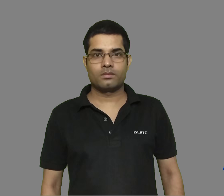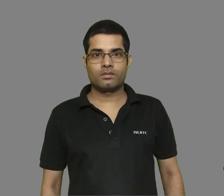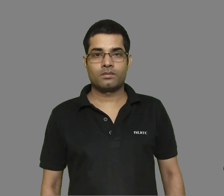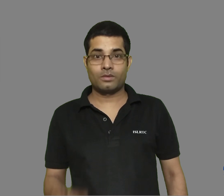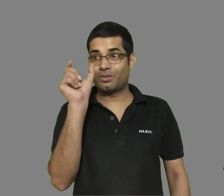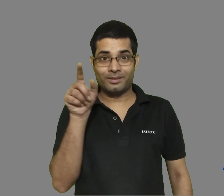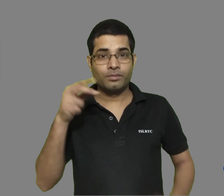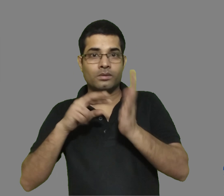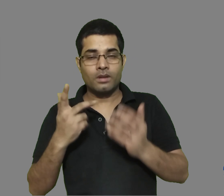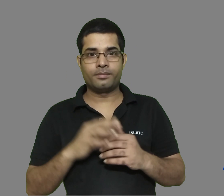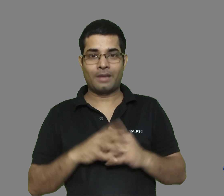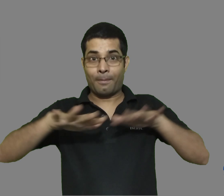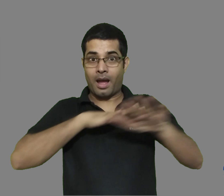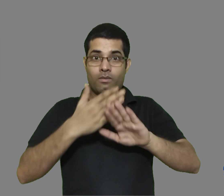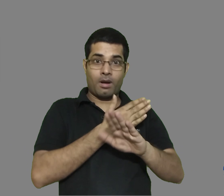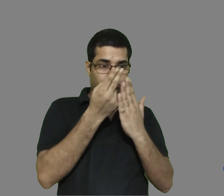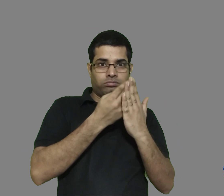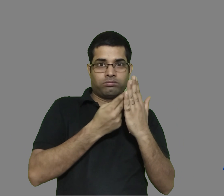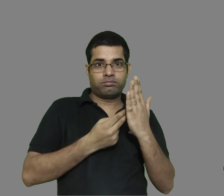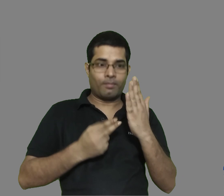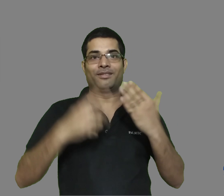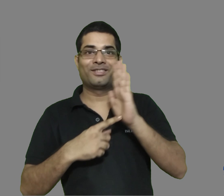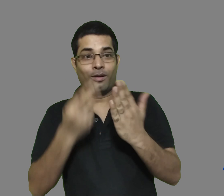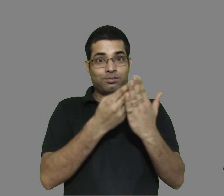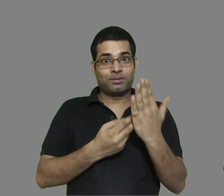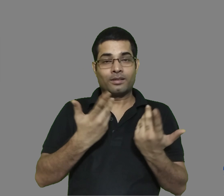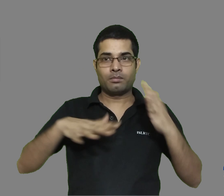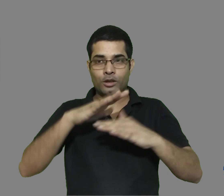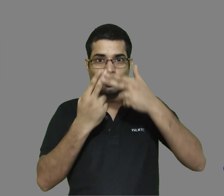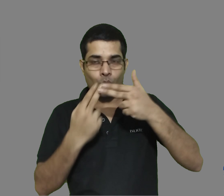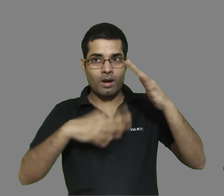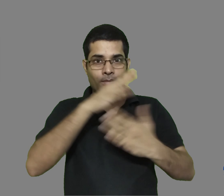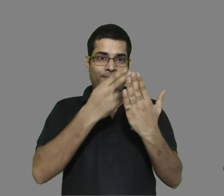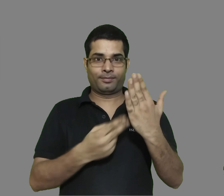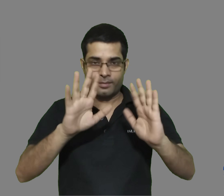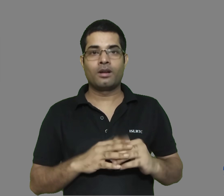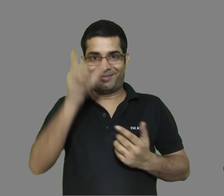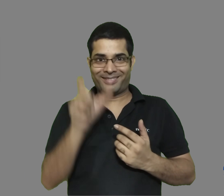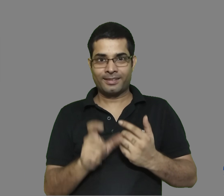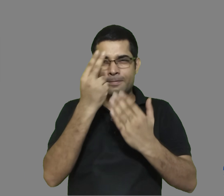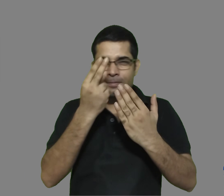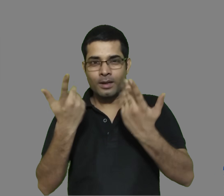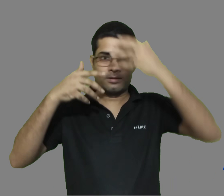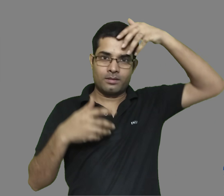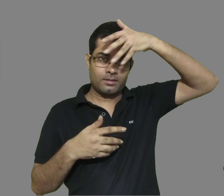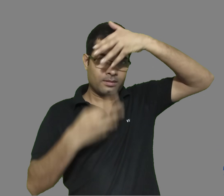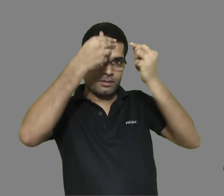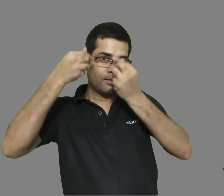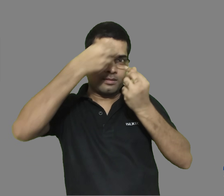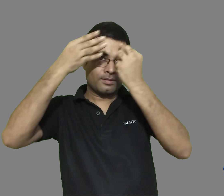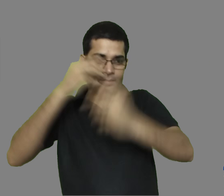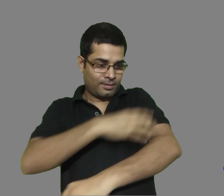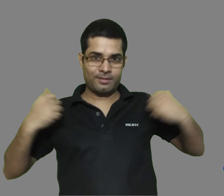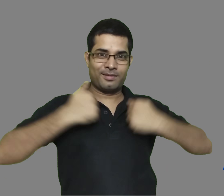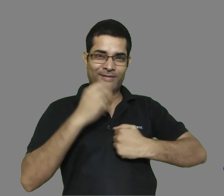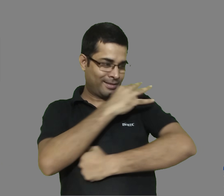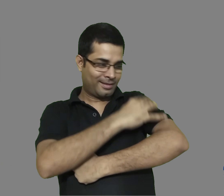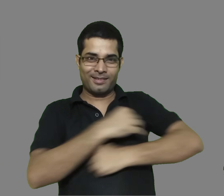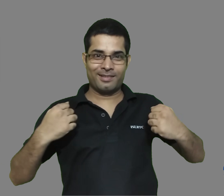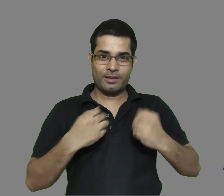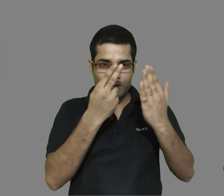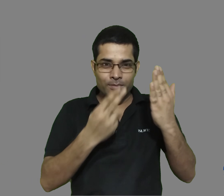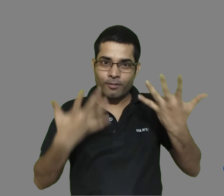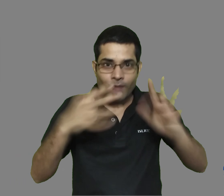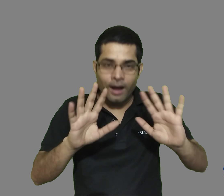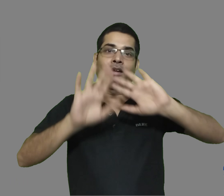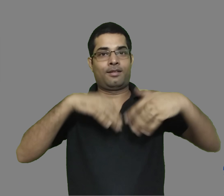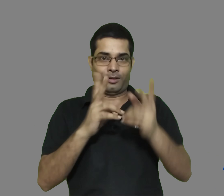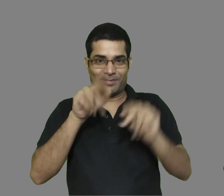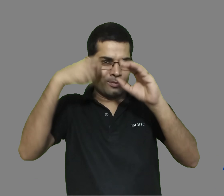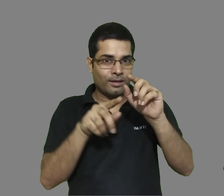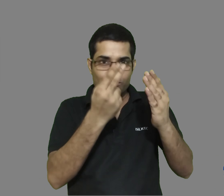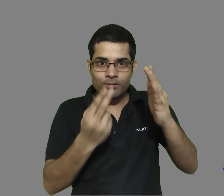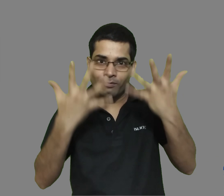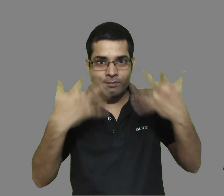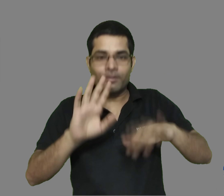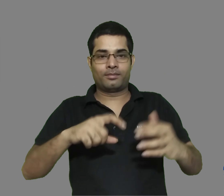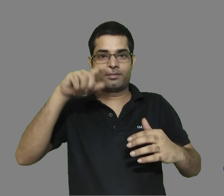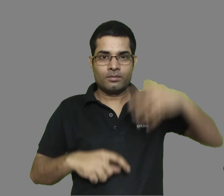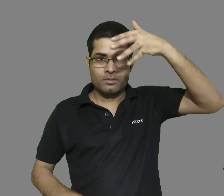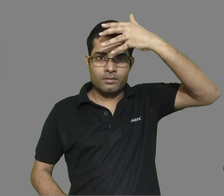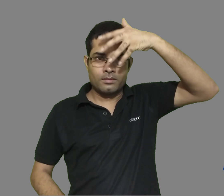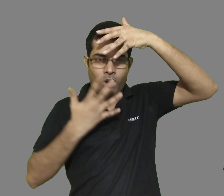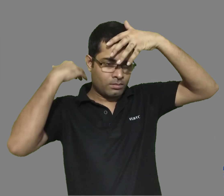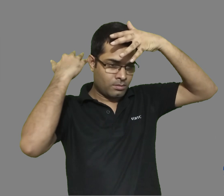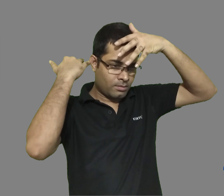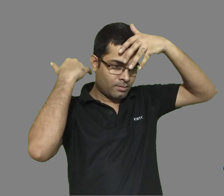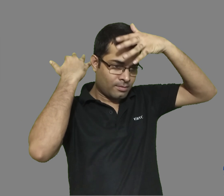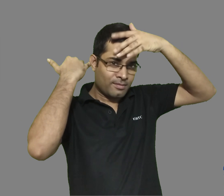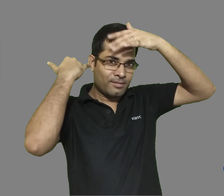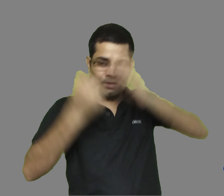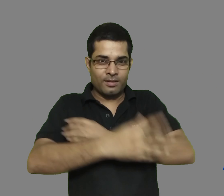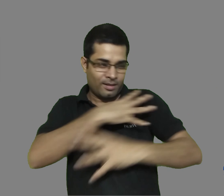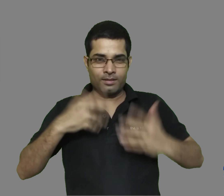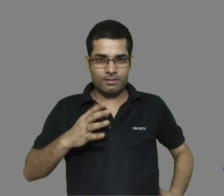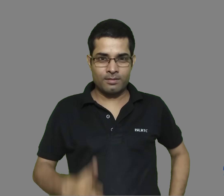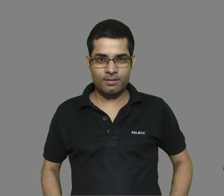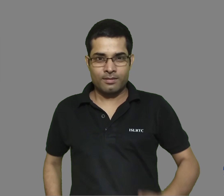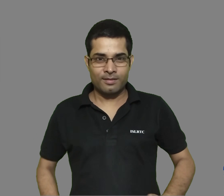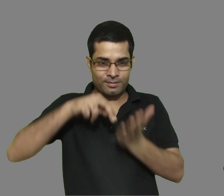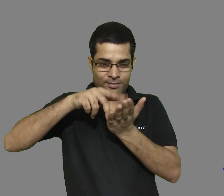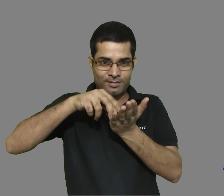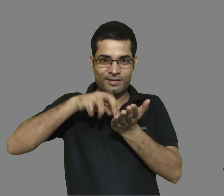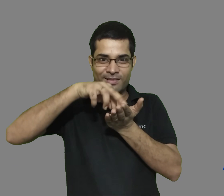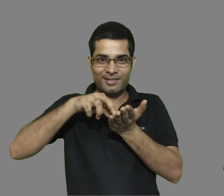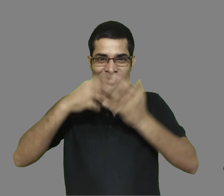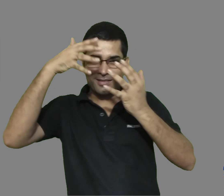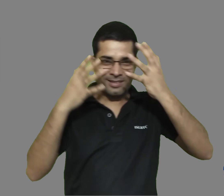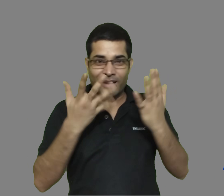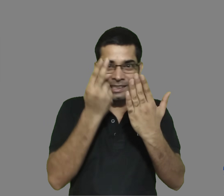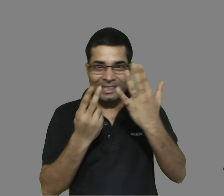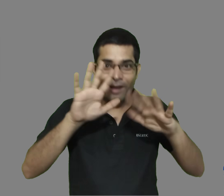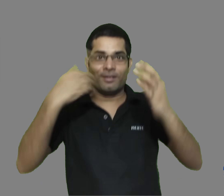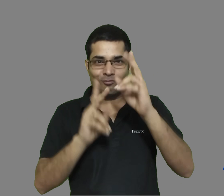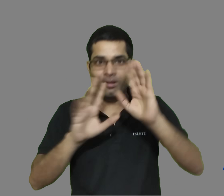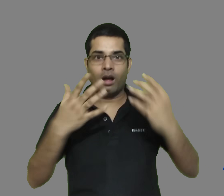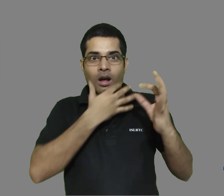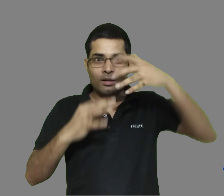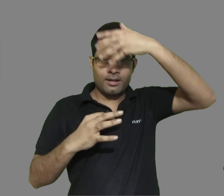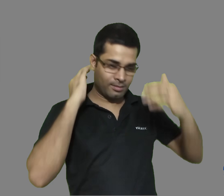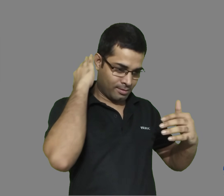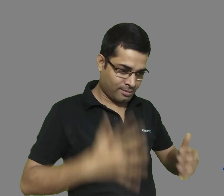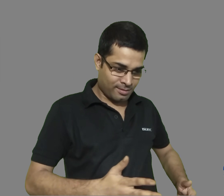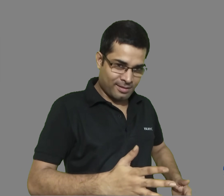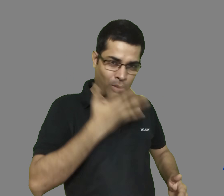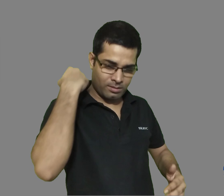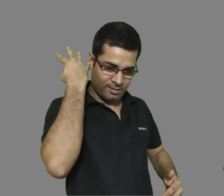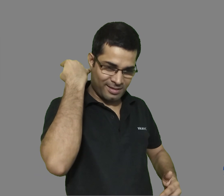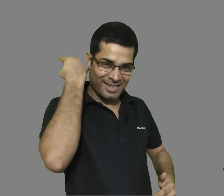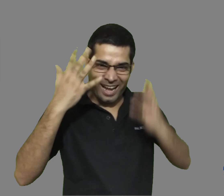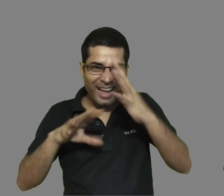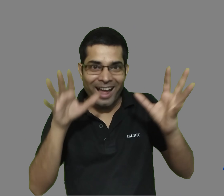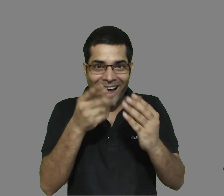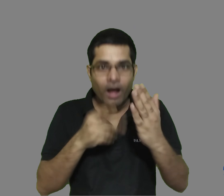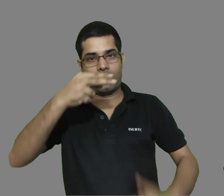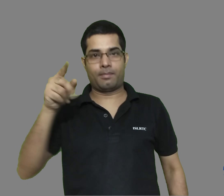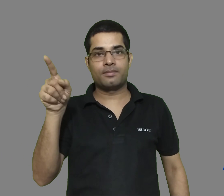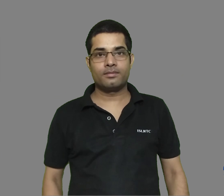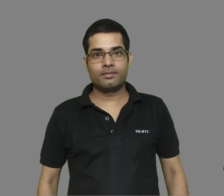Rotoscope